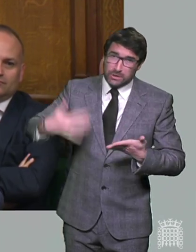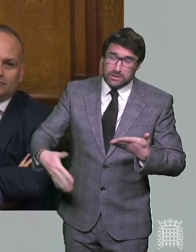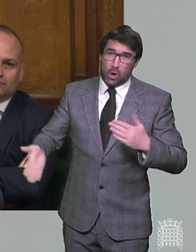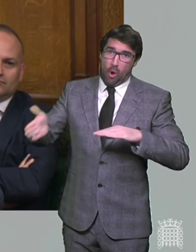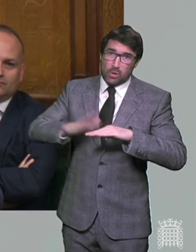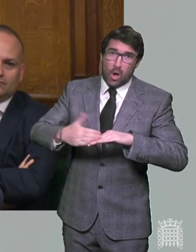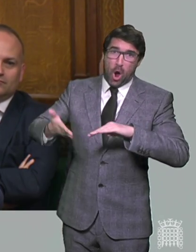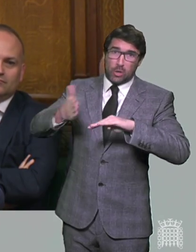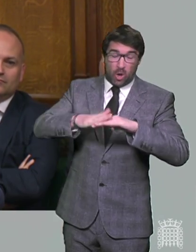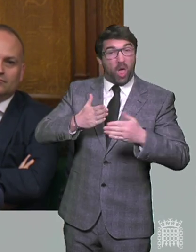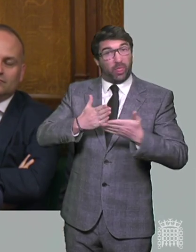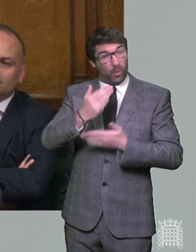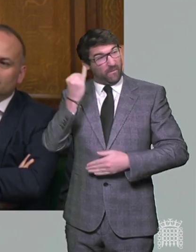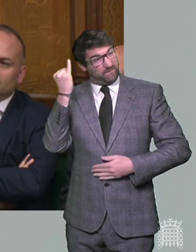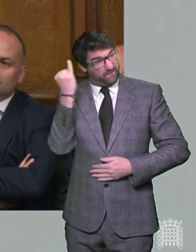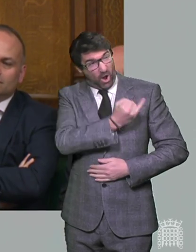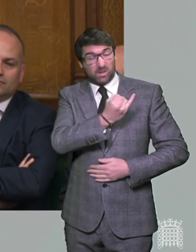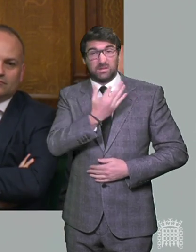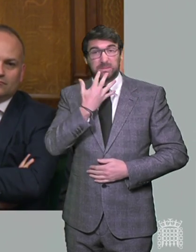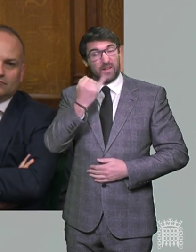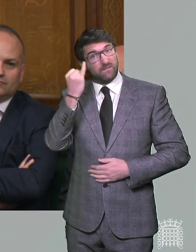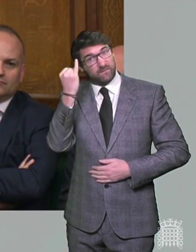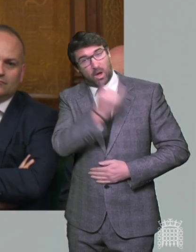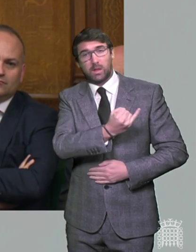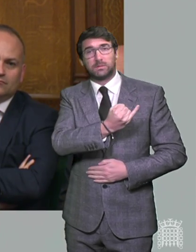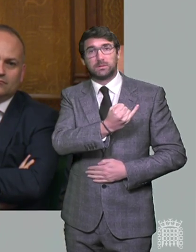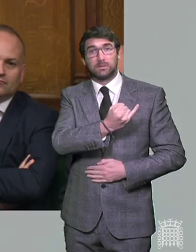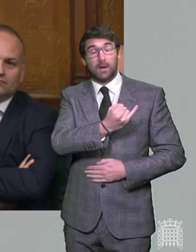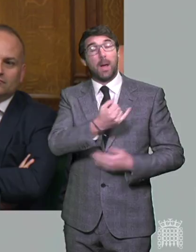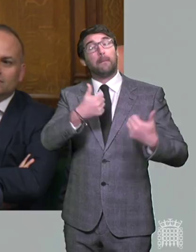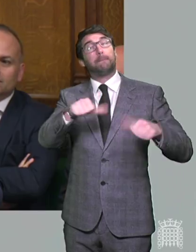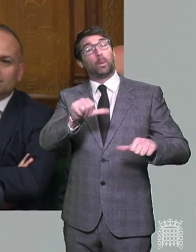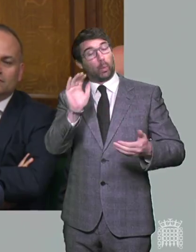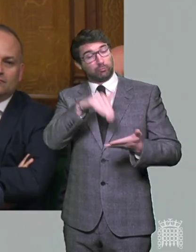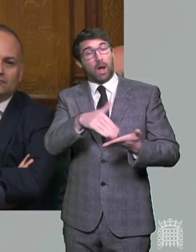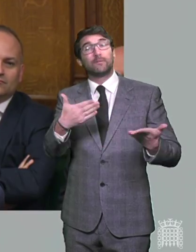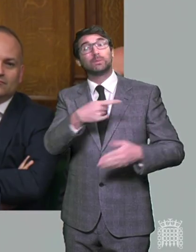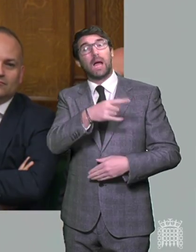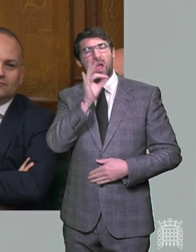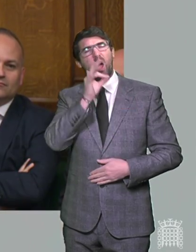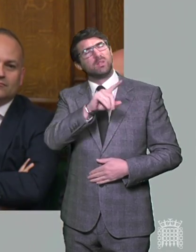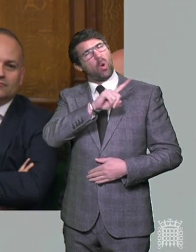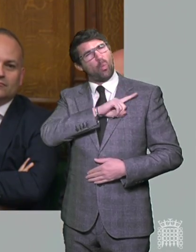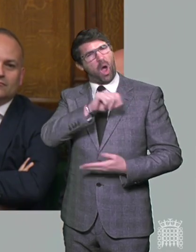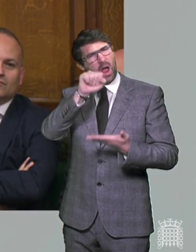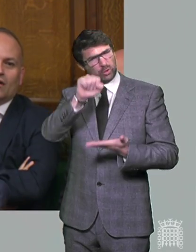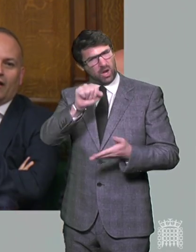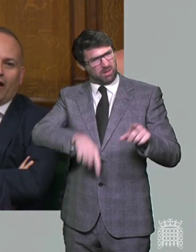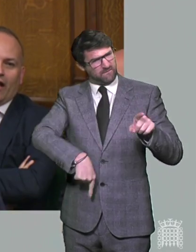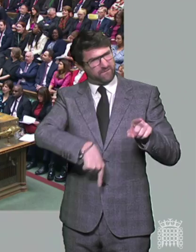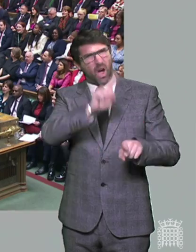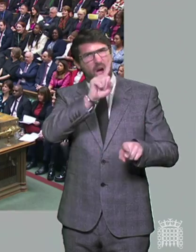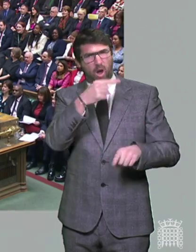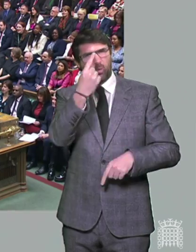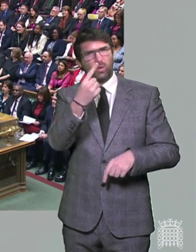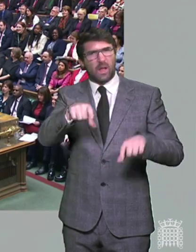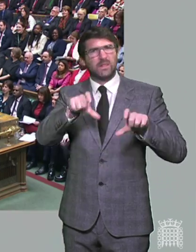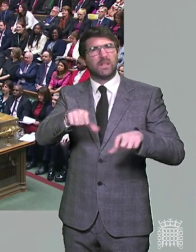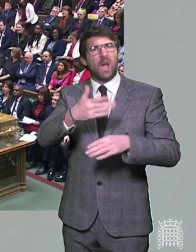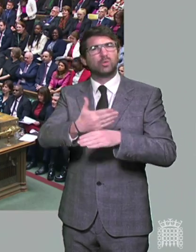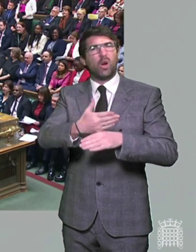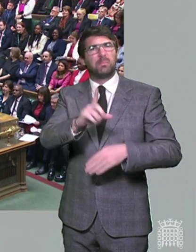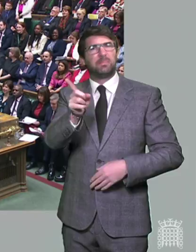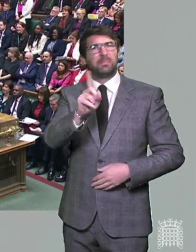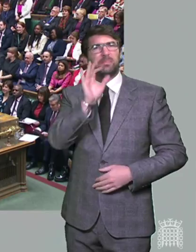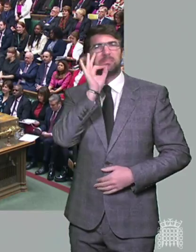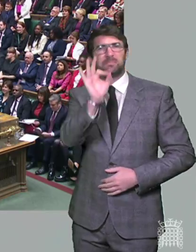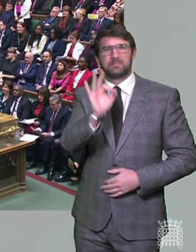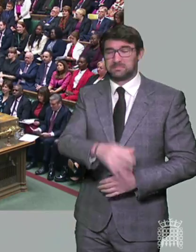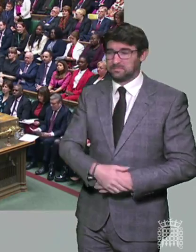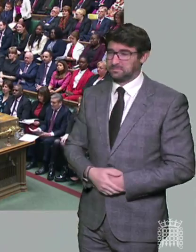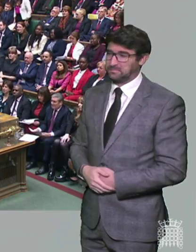Now that she is here, can she tell us, given the absolute chaos that her Government have created, why the previous Chancellor lost his job but she kept hers?